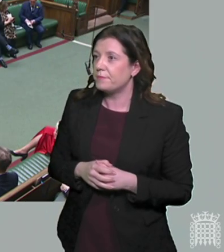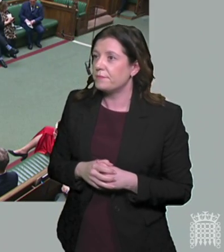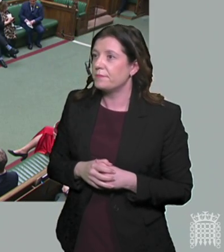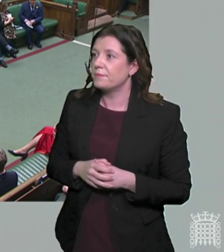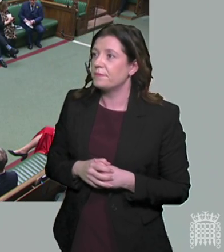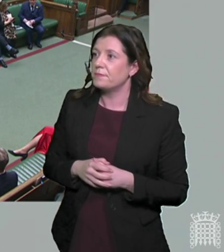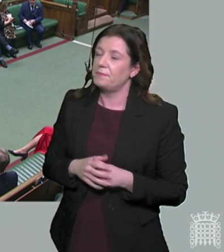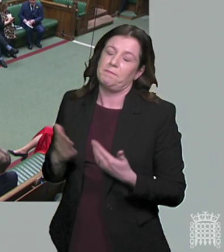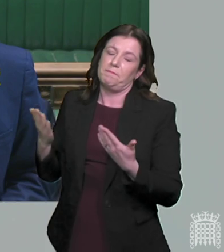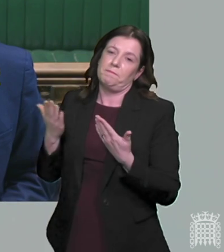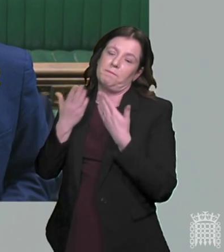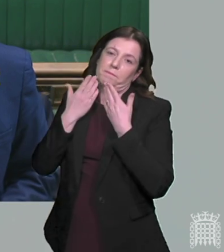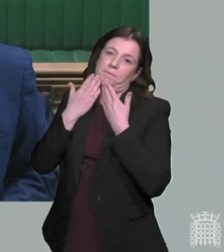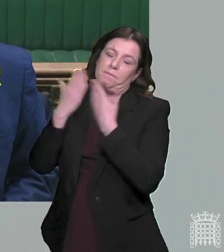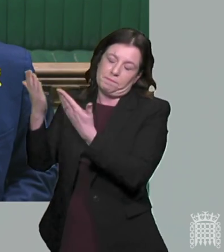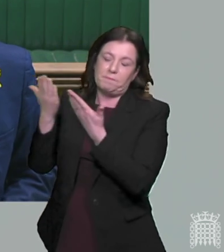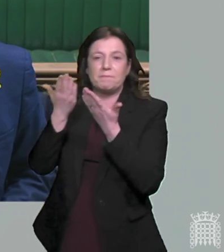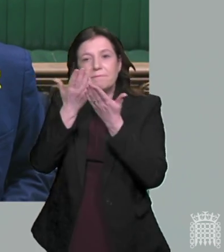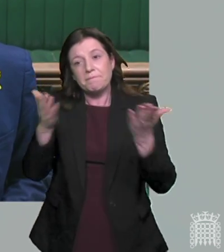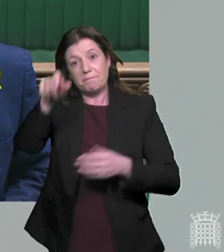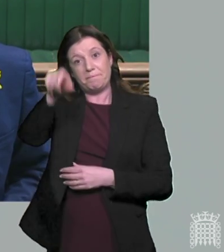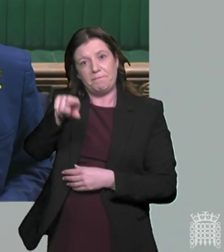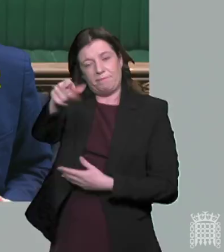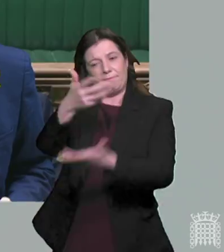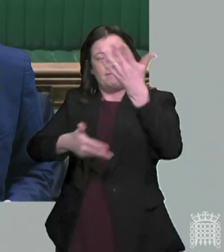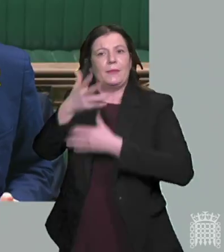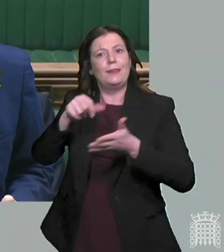The honourable Member is right to raise that issue.